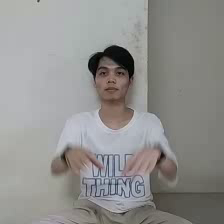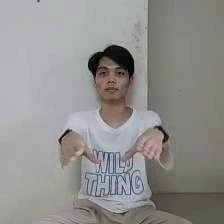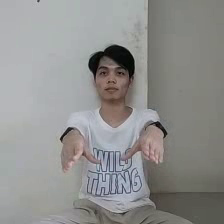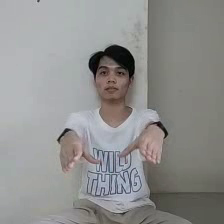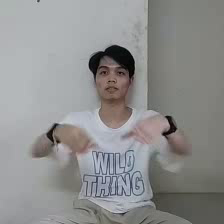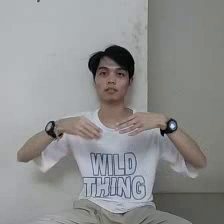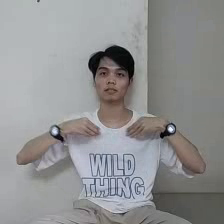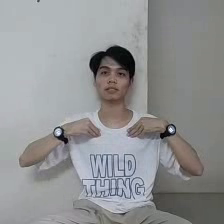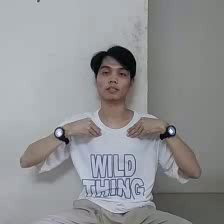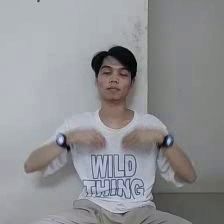Chấp nhận